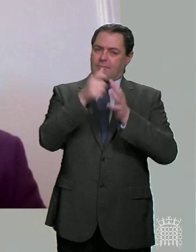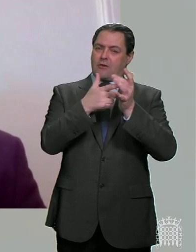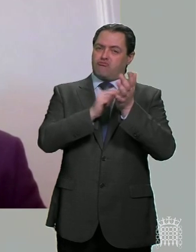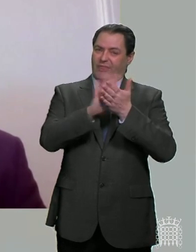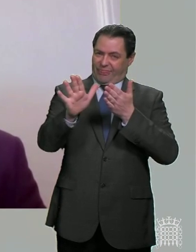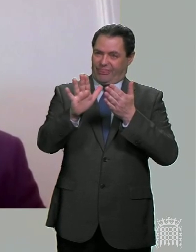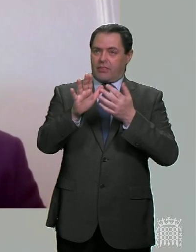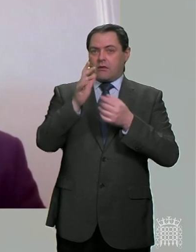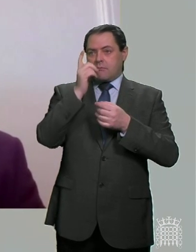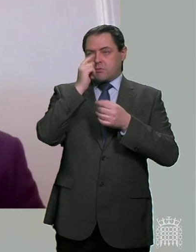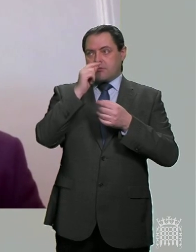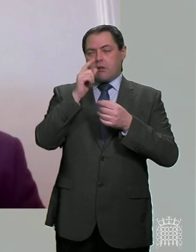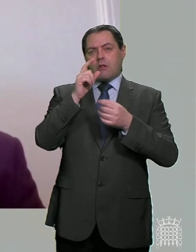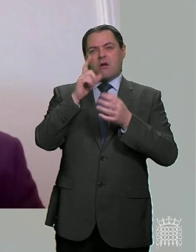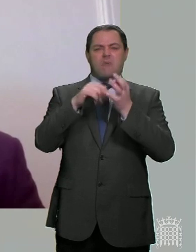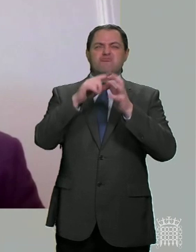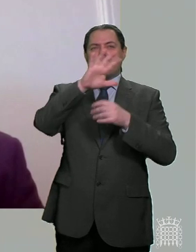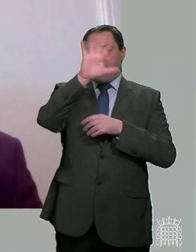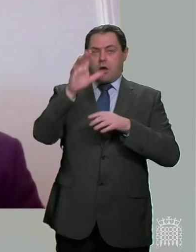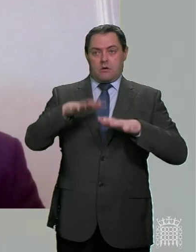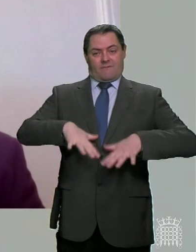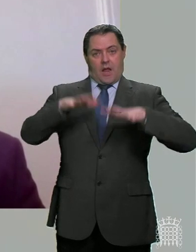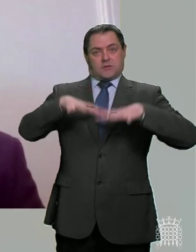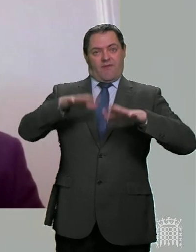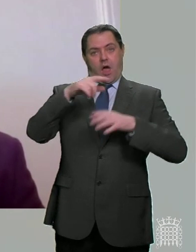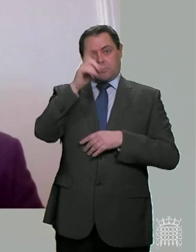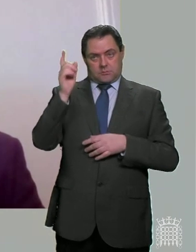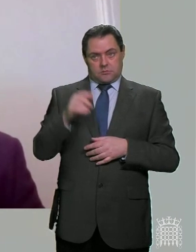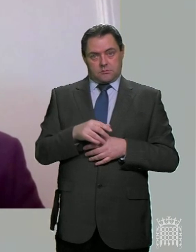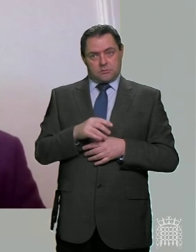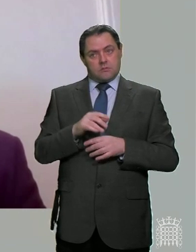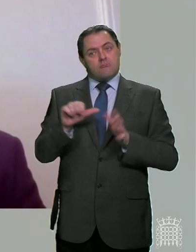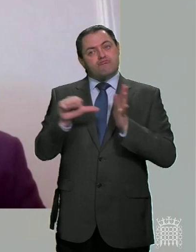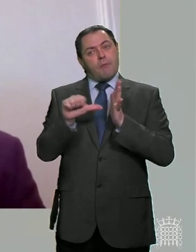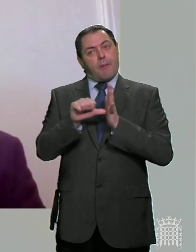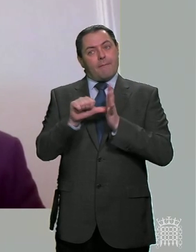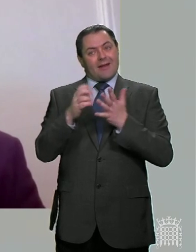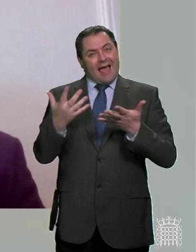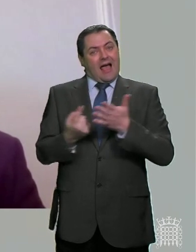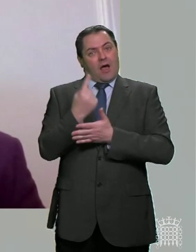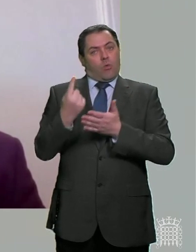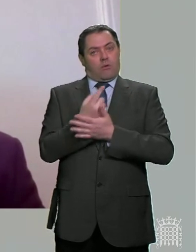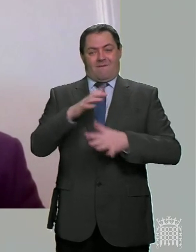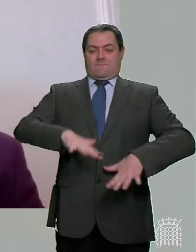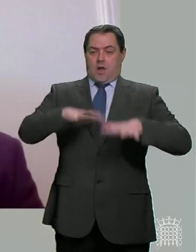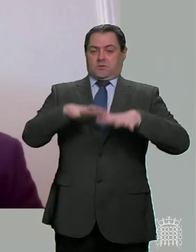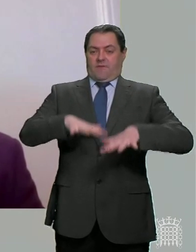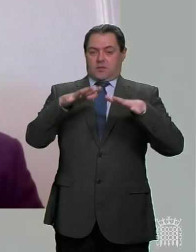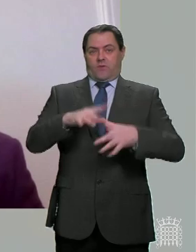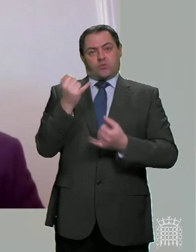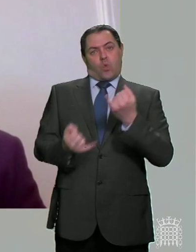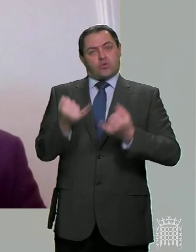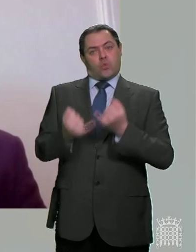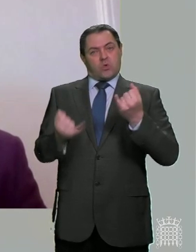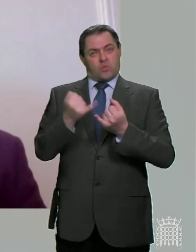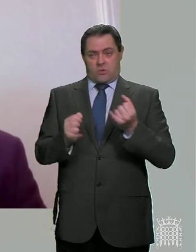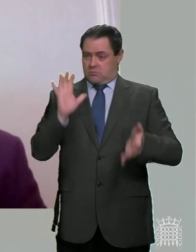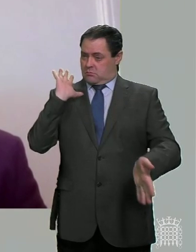With climate change, these catastrophes are becoming increasingly frequent and severe, and the effects on communities are serious and long term.